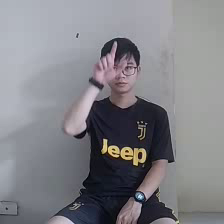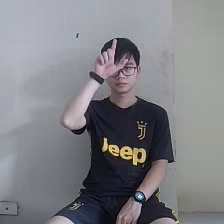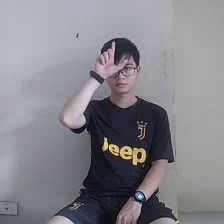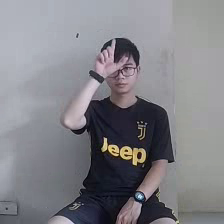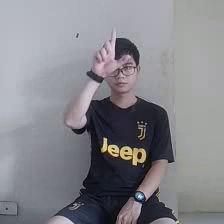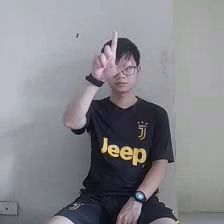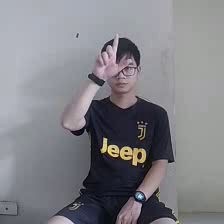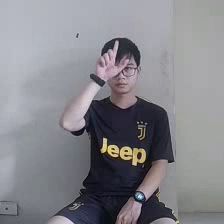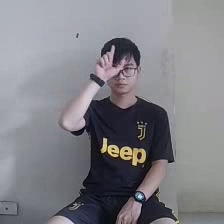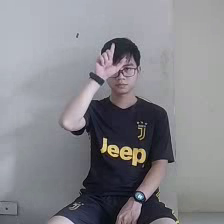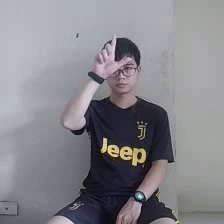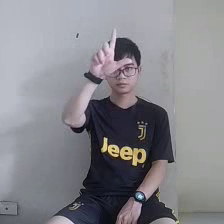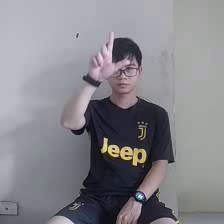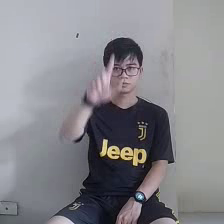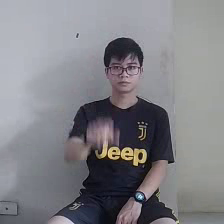Lo lắng